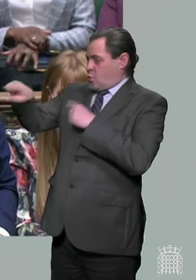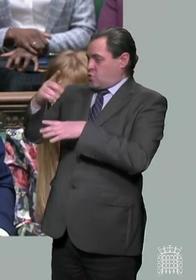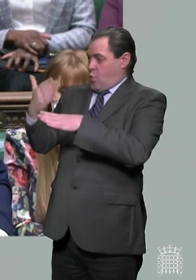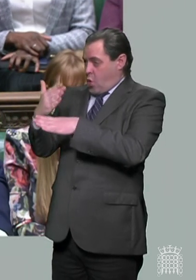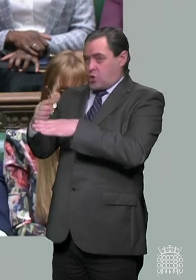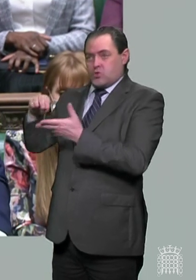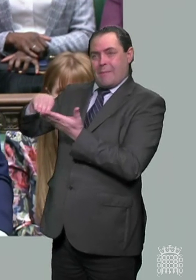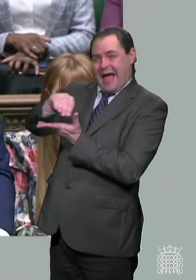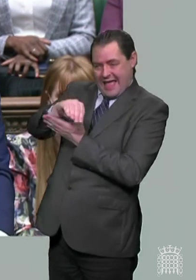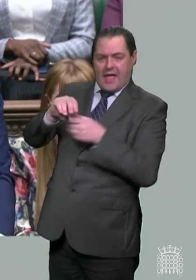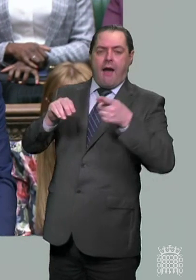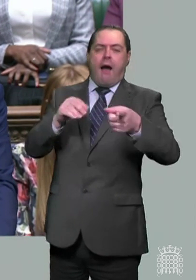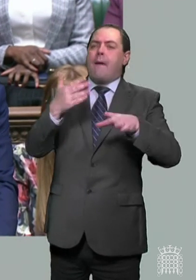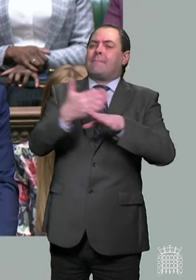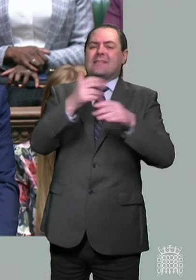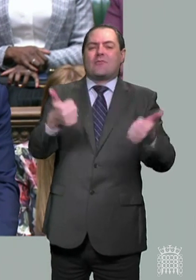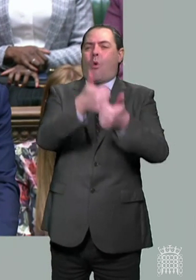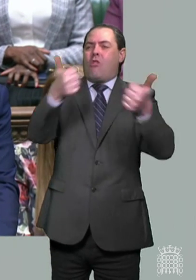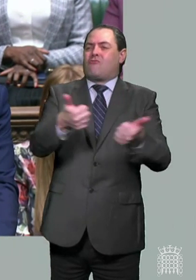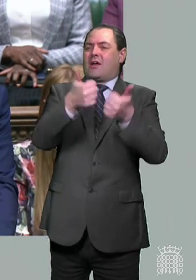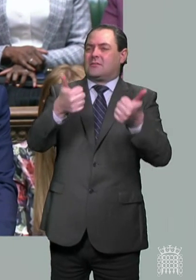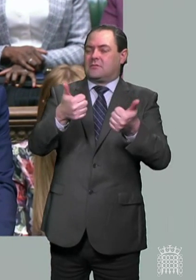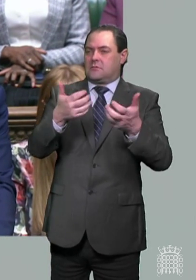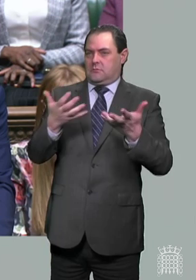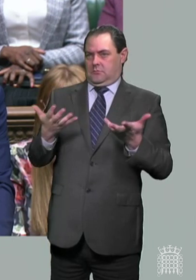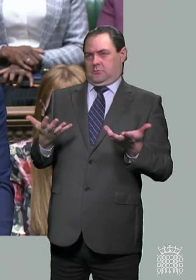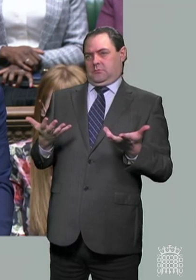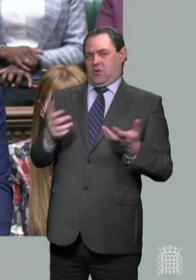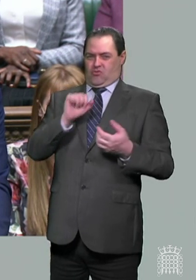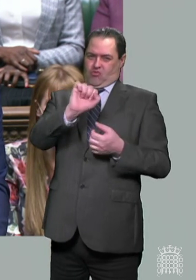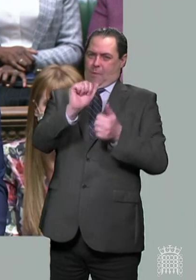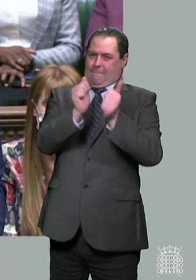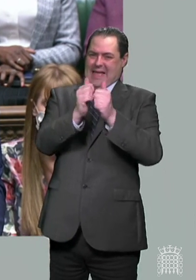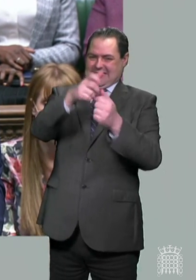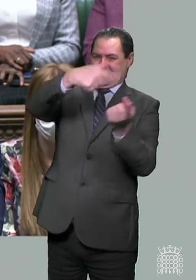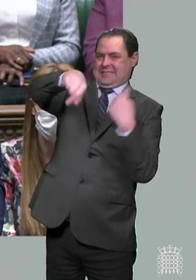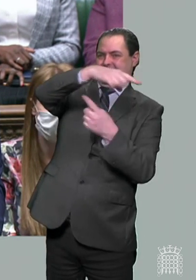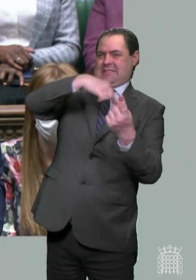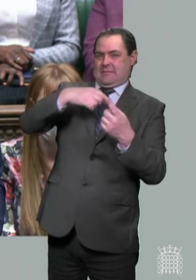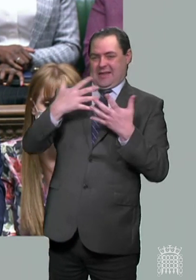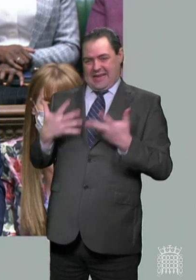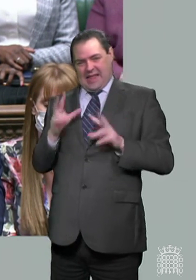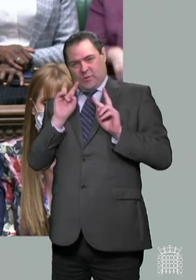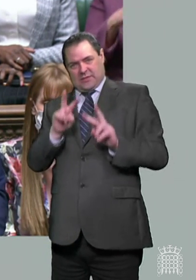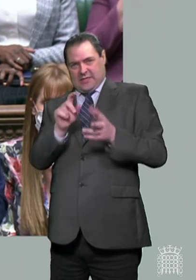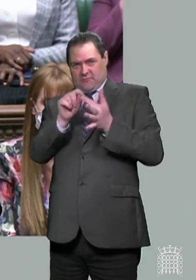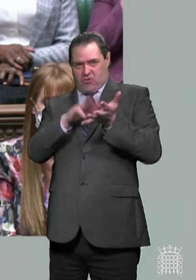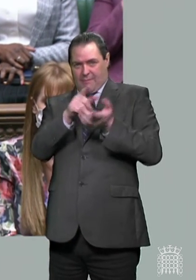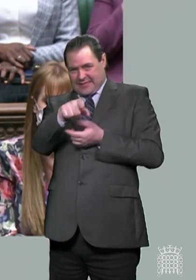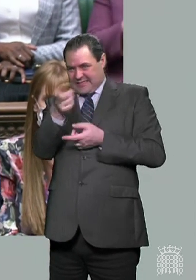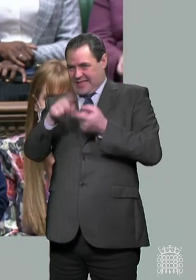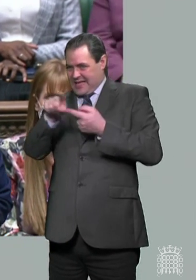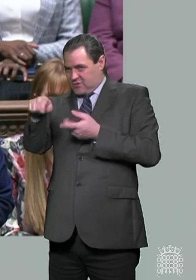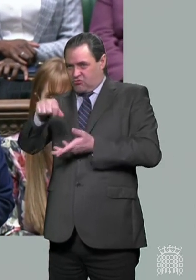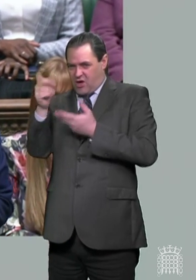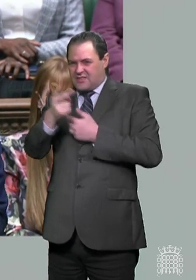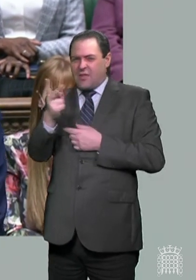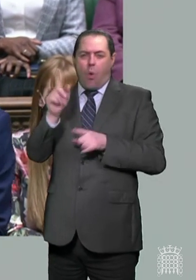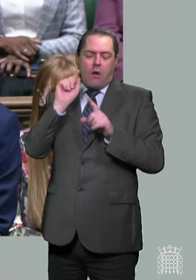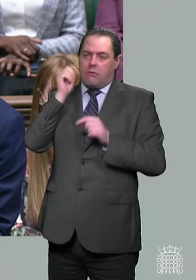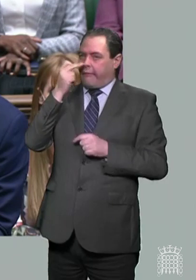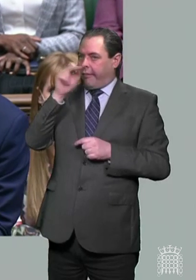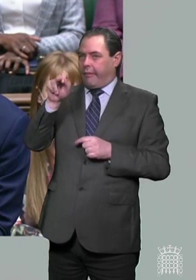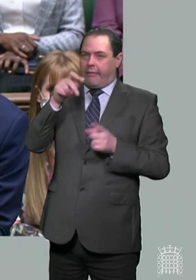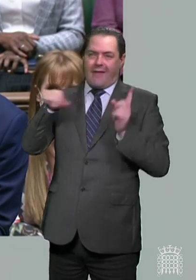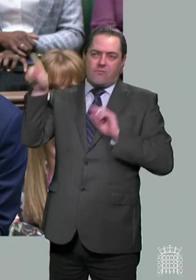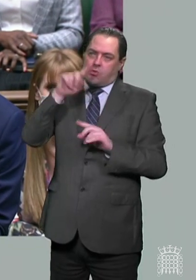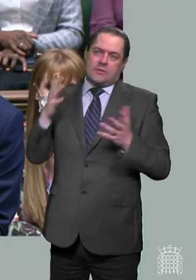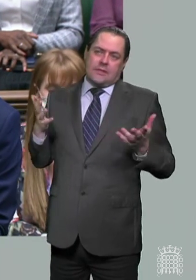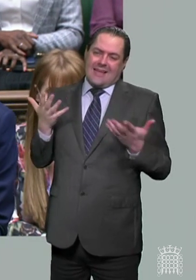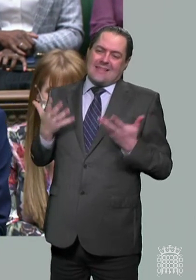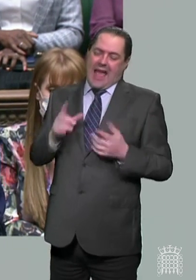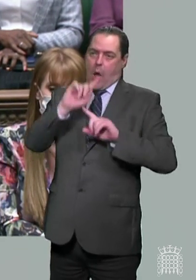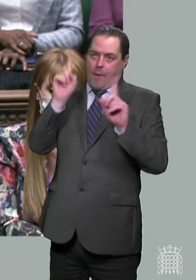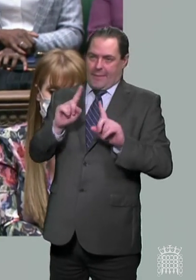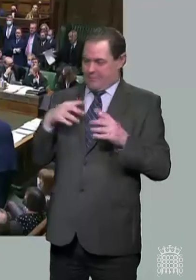But is the Prime Minister not worried that everyone can now see that with this Prime Minister and this Chancellor it is all one big scam, and people across the country are paying the price?